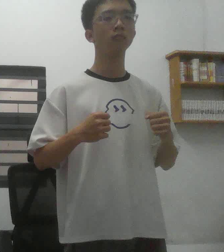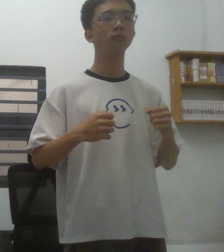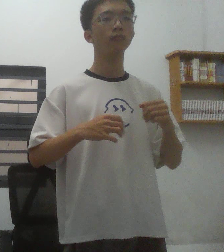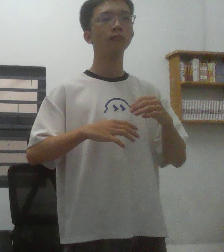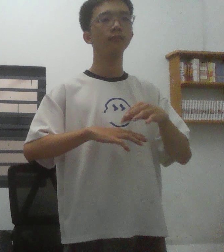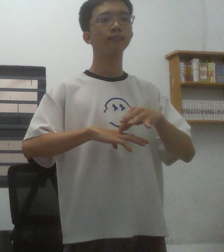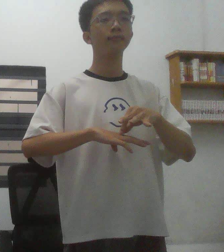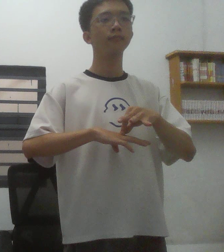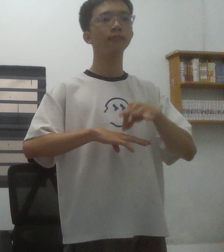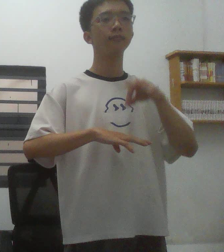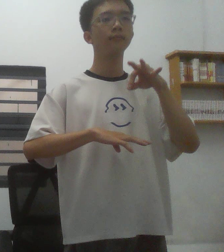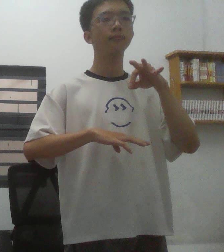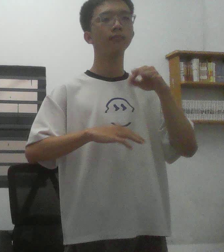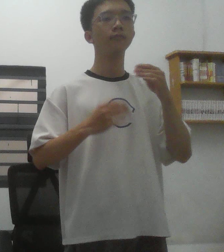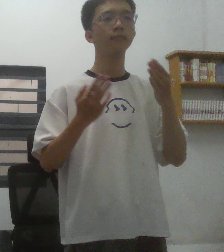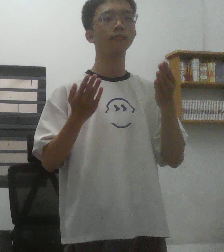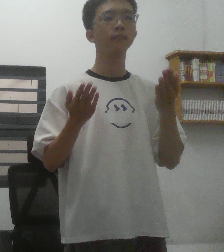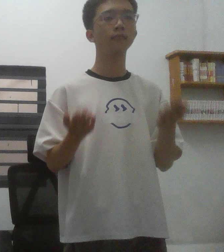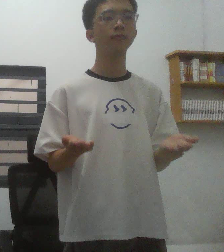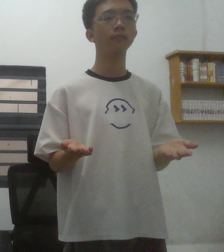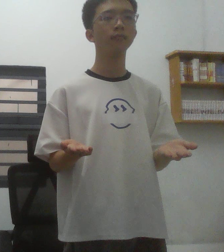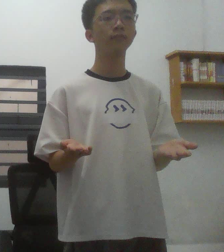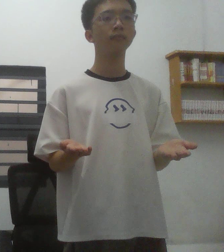tuan nay